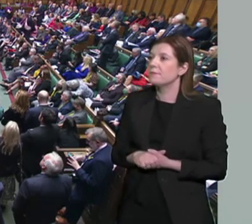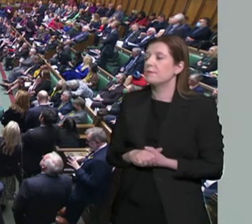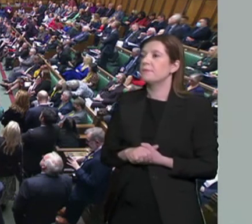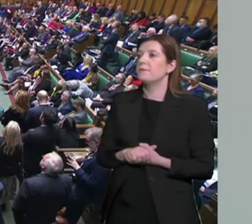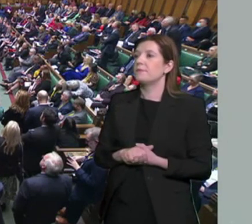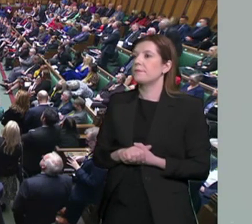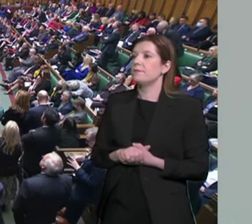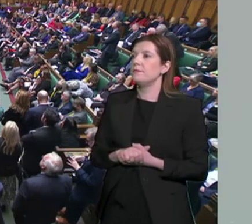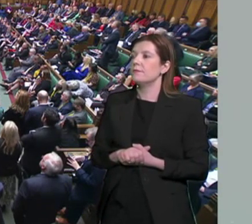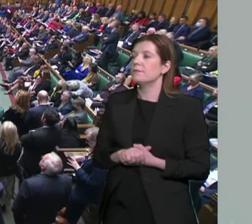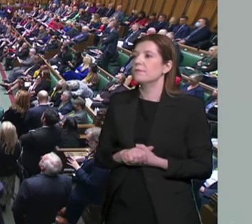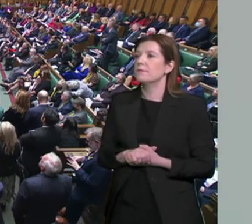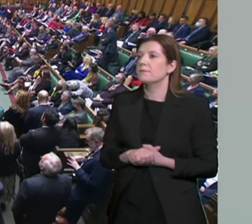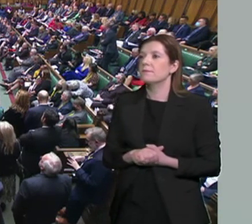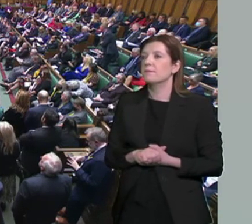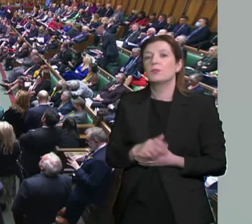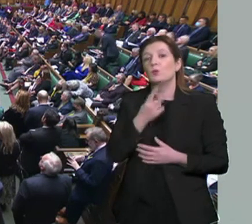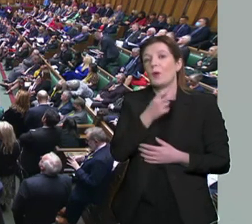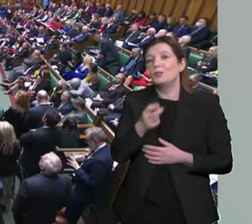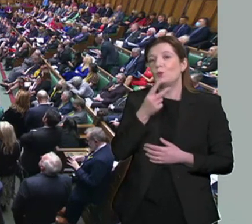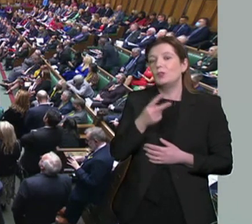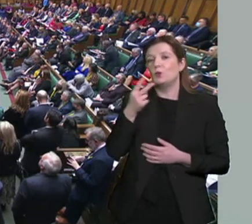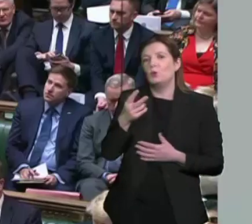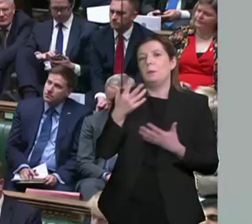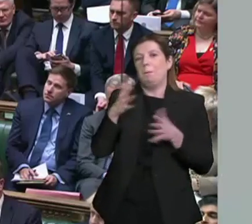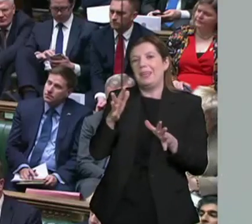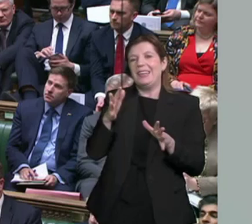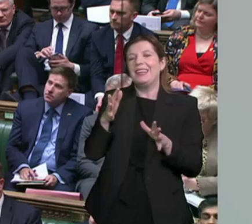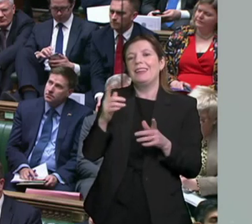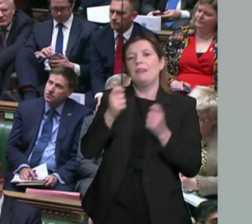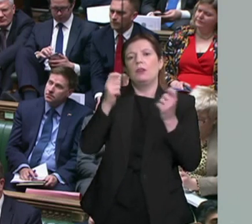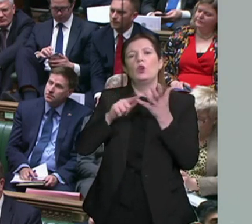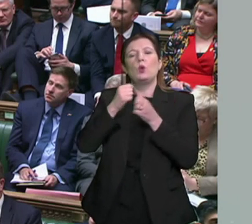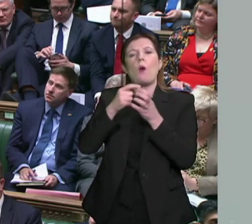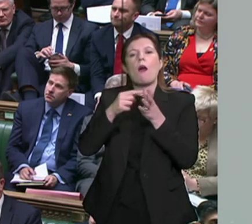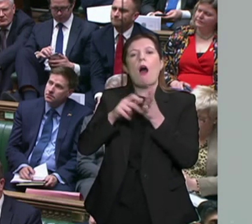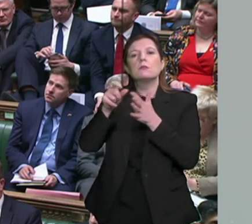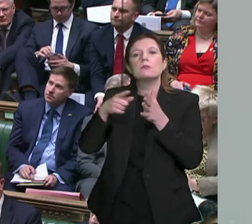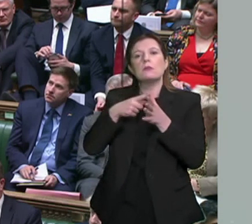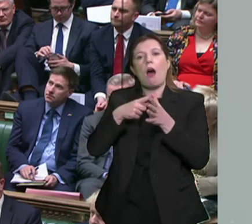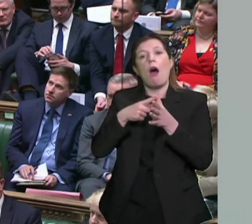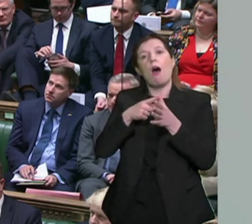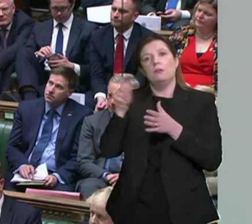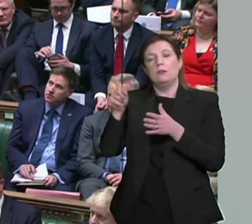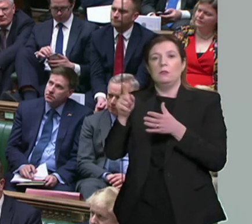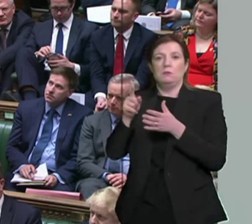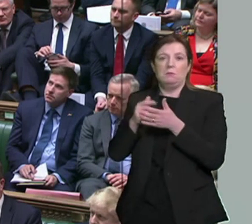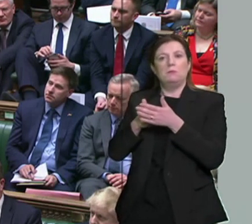This year marks the 50th anniversary of the expulsion of Asians from Uganda, the country where I was born.